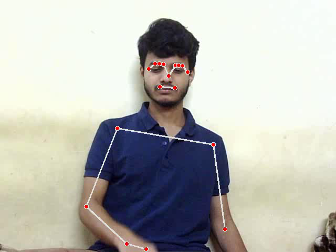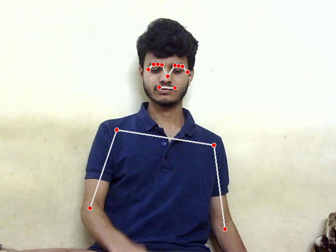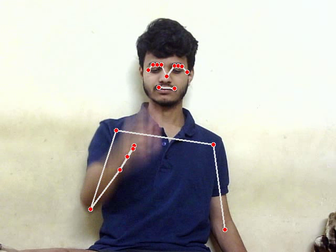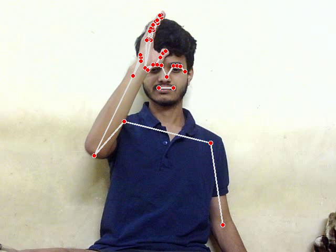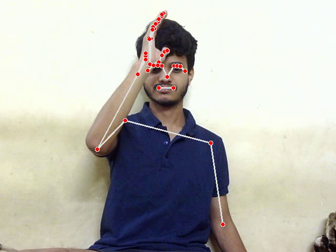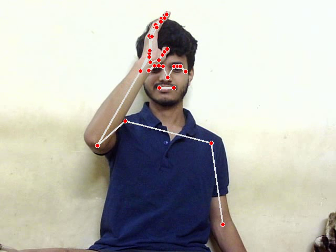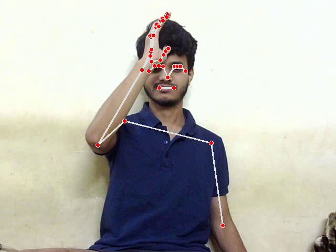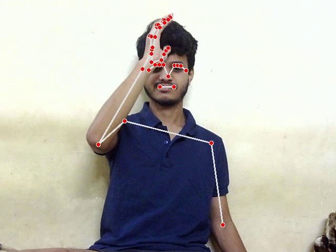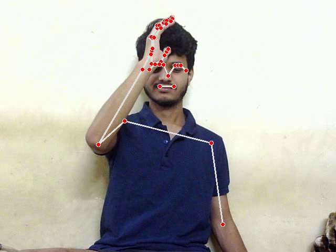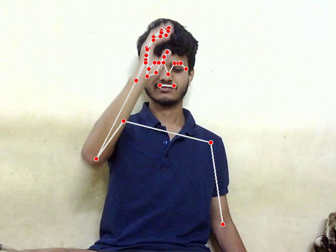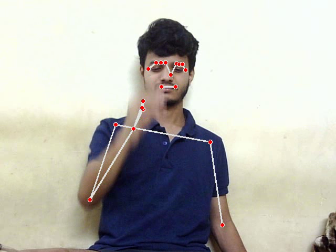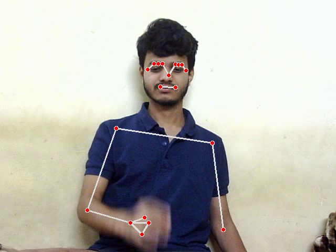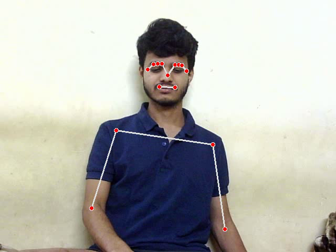father